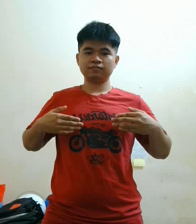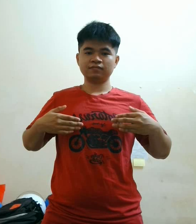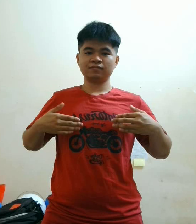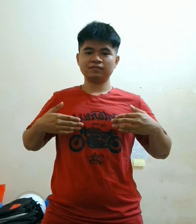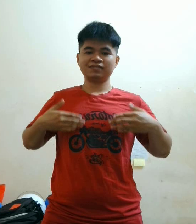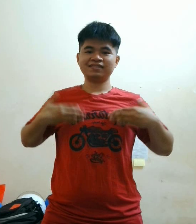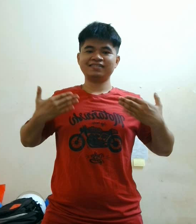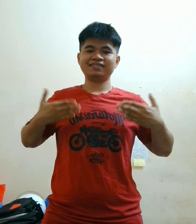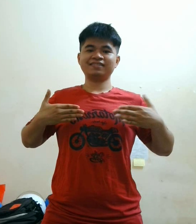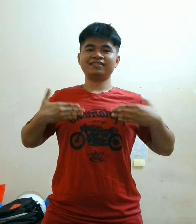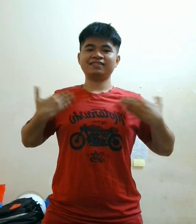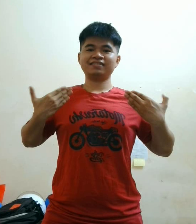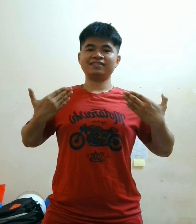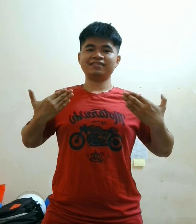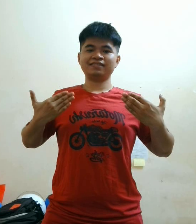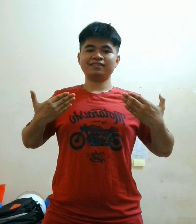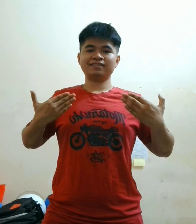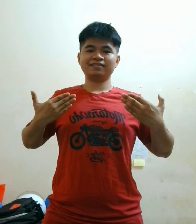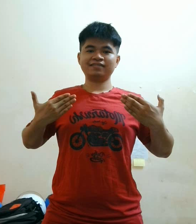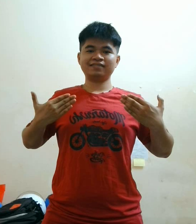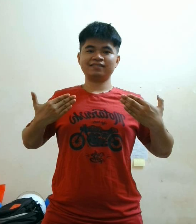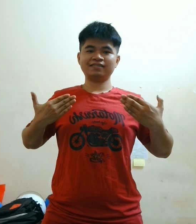vui ve